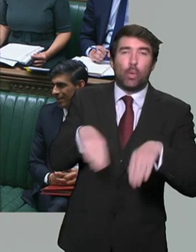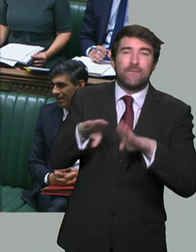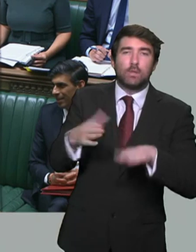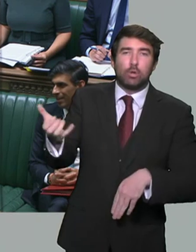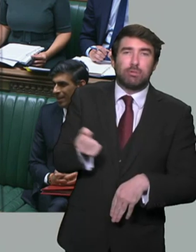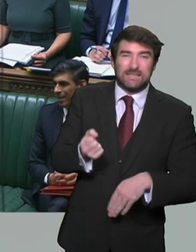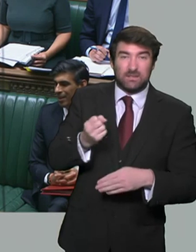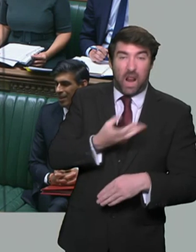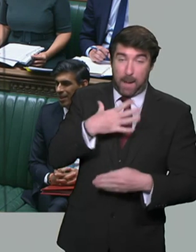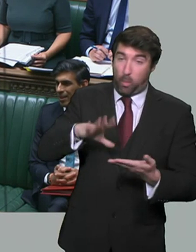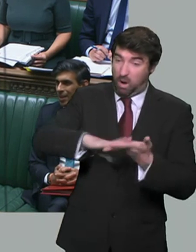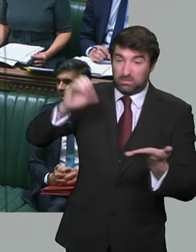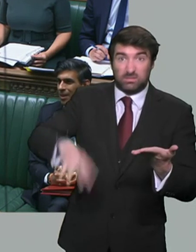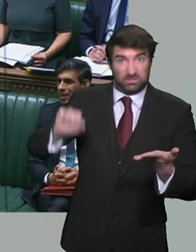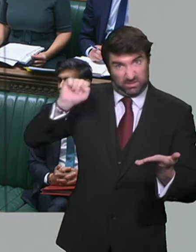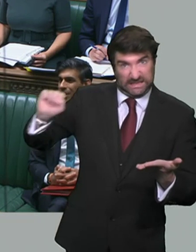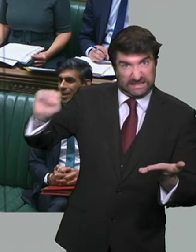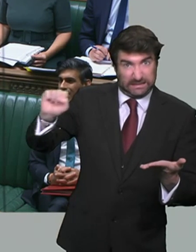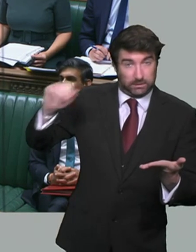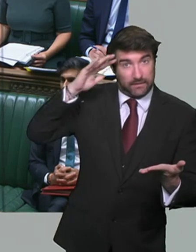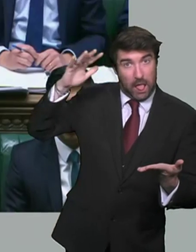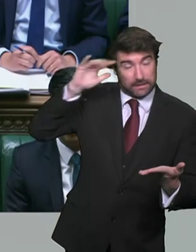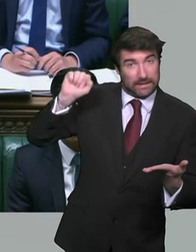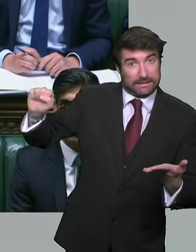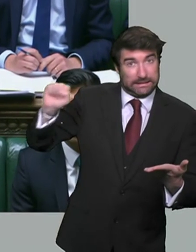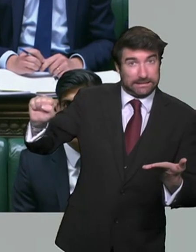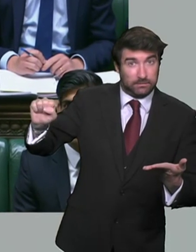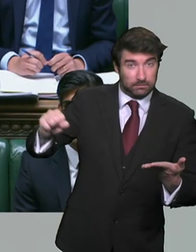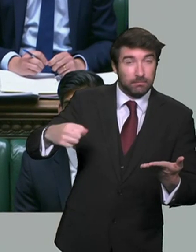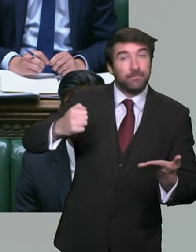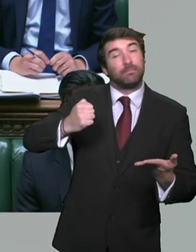We believe in higher wages and better skills, and it is working.